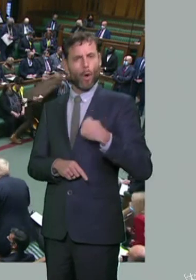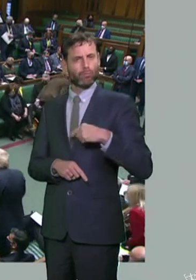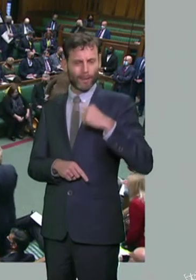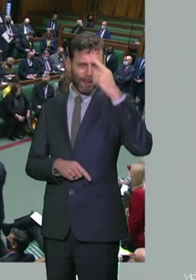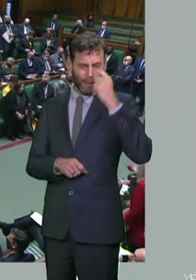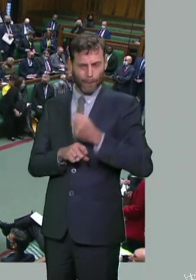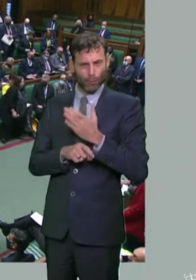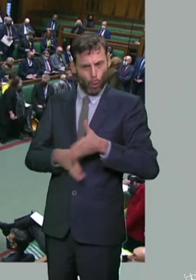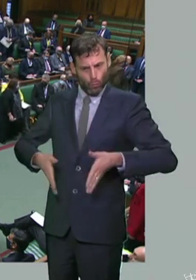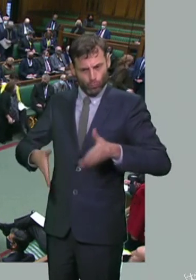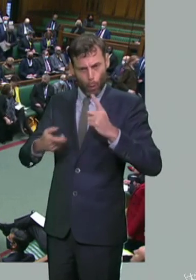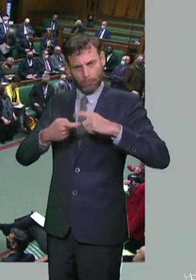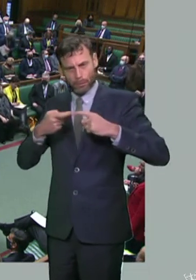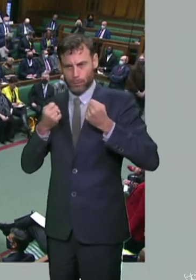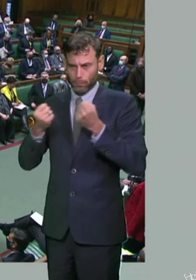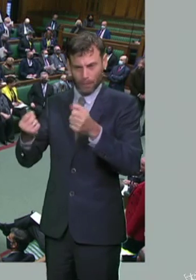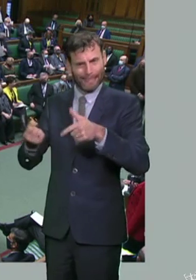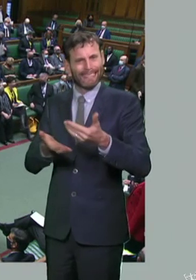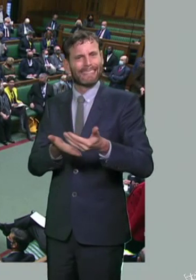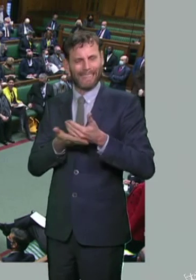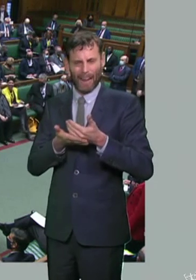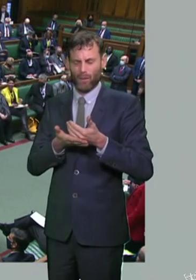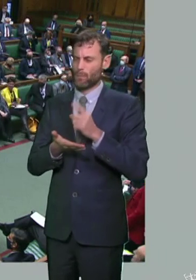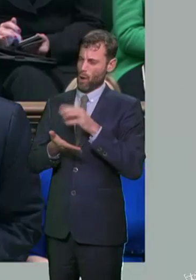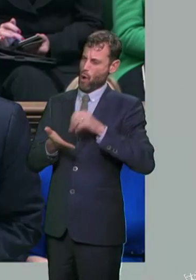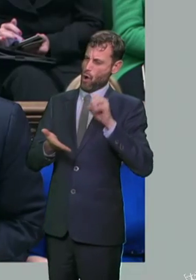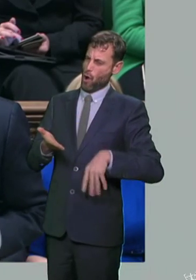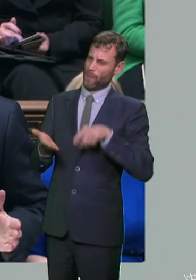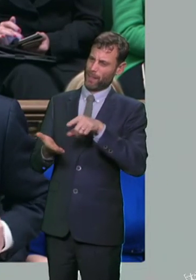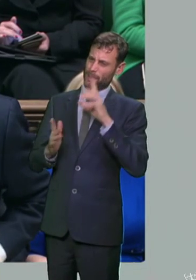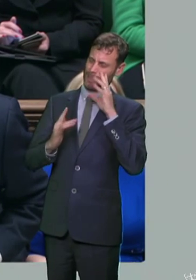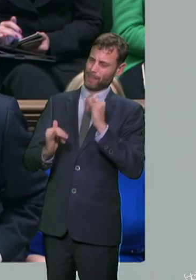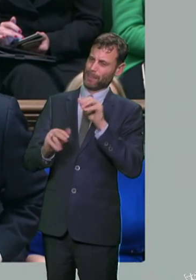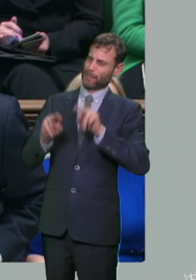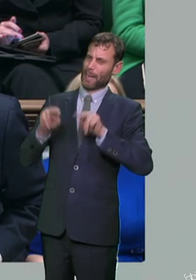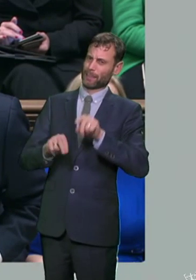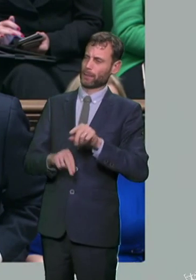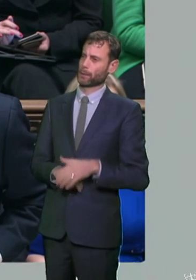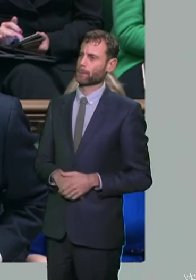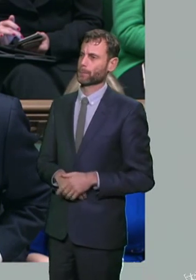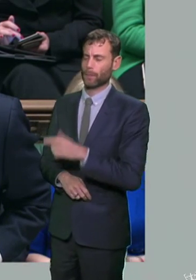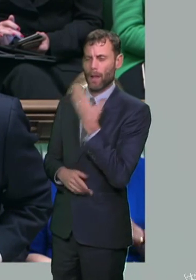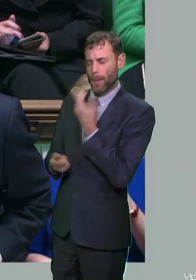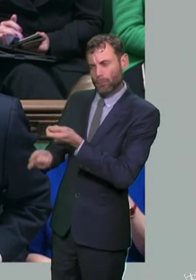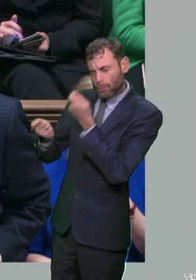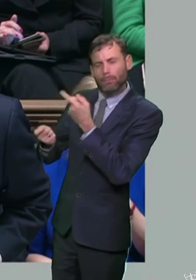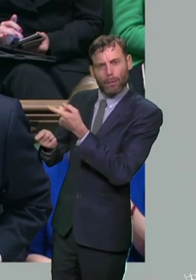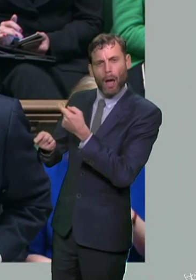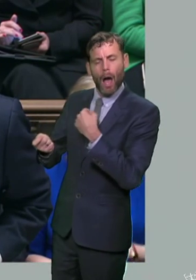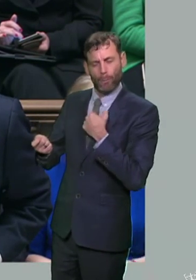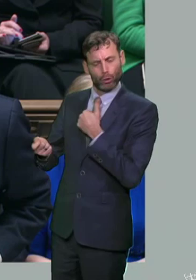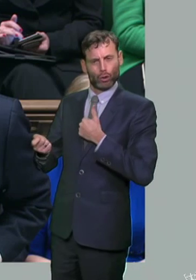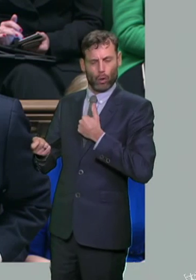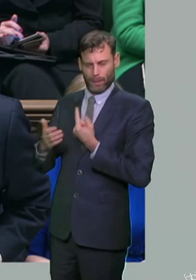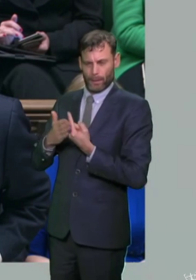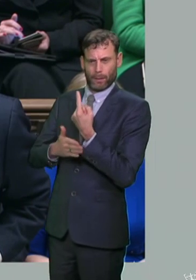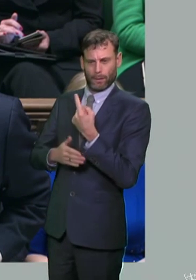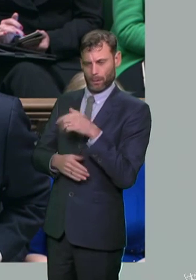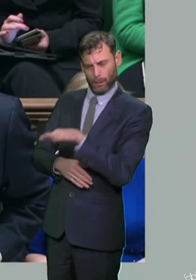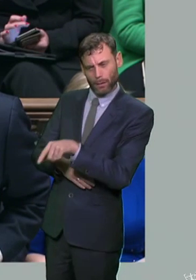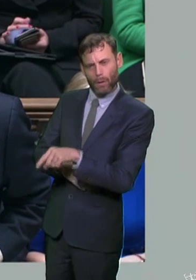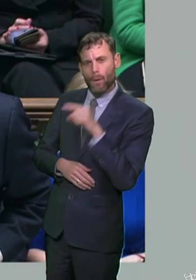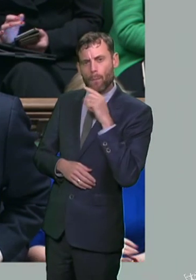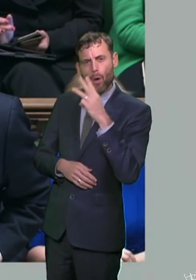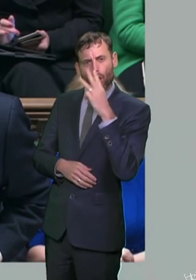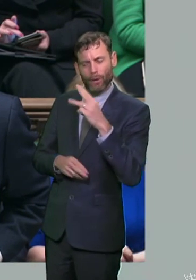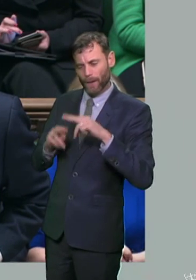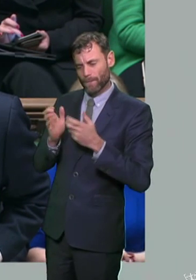I thank the honourable Lady very much for raising this with me, and I am very sorry to hear about the tragic circumstances of Freddie’s death.